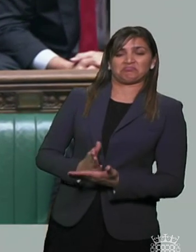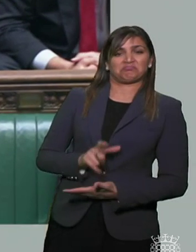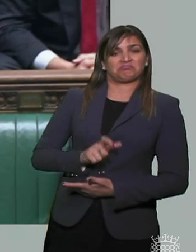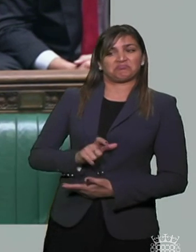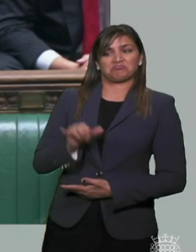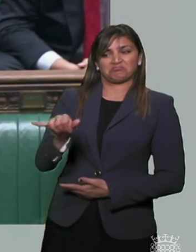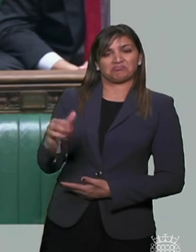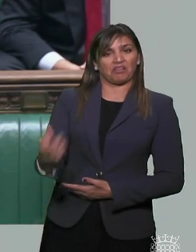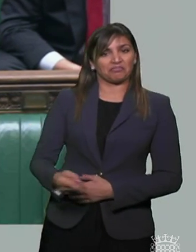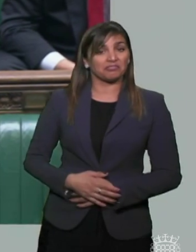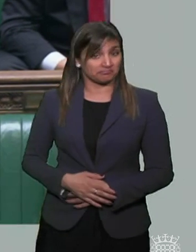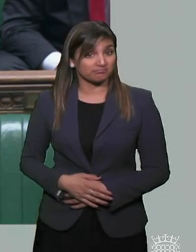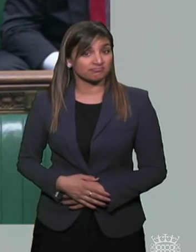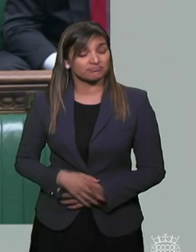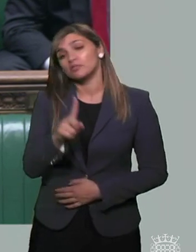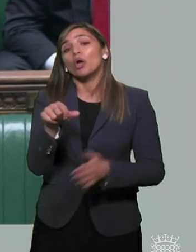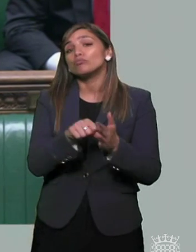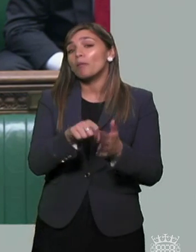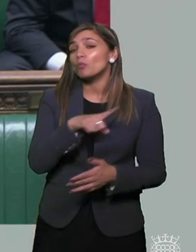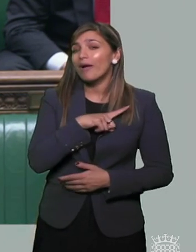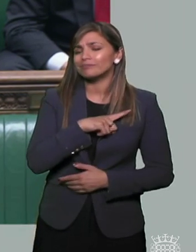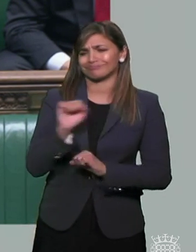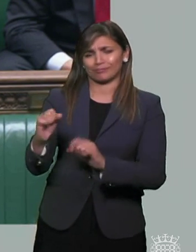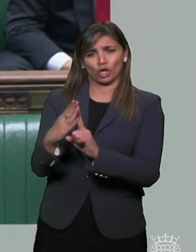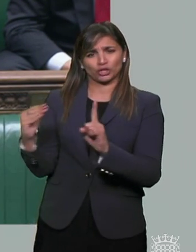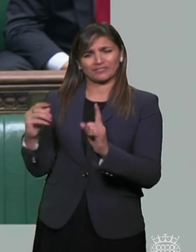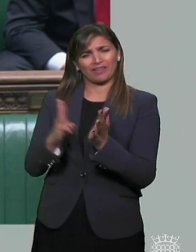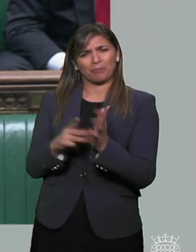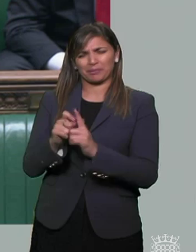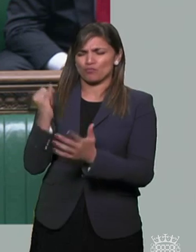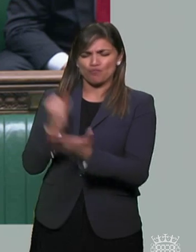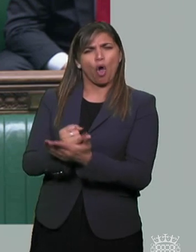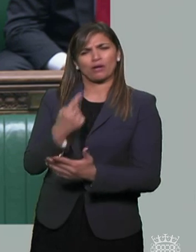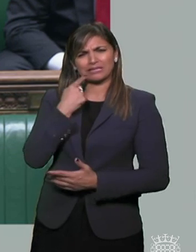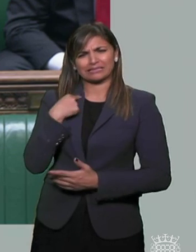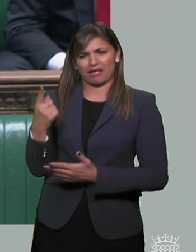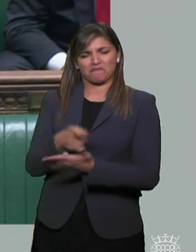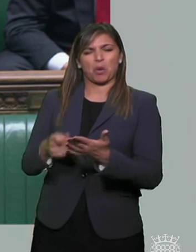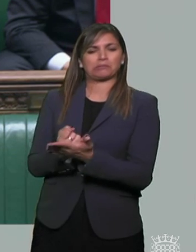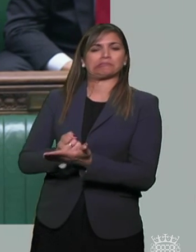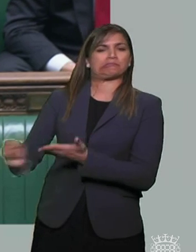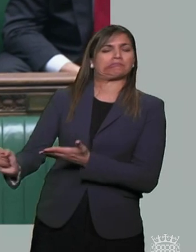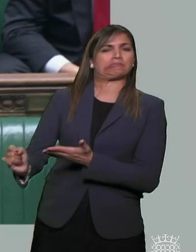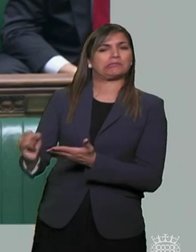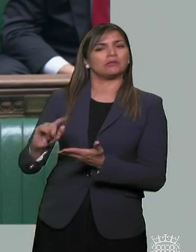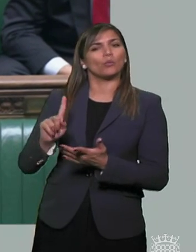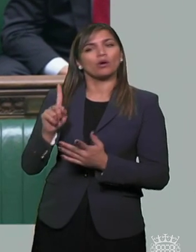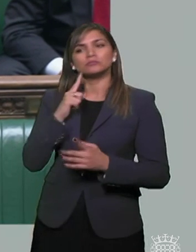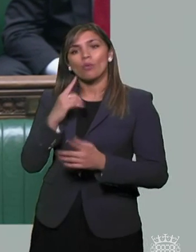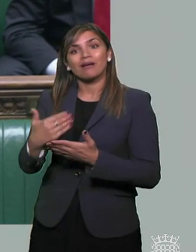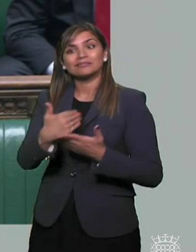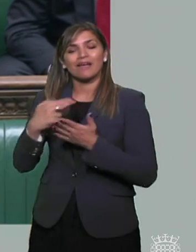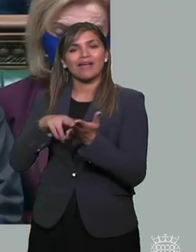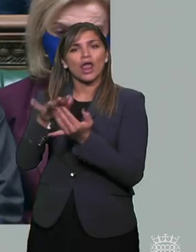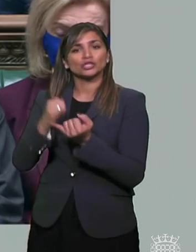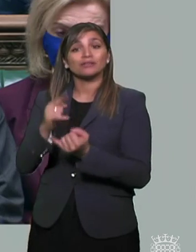Here is the problem: his MPs are wrong to vote against basic public health measures, but they are not wrong to distrust him.